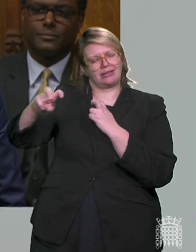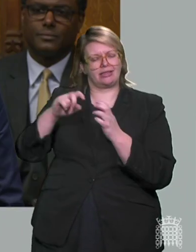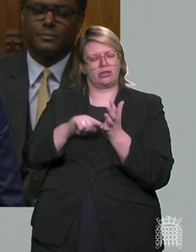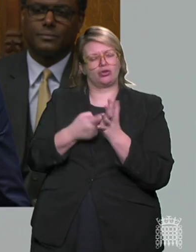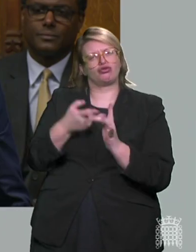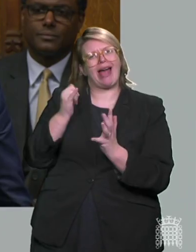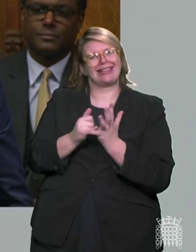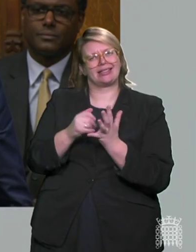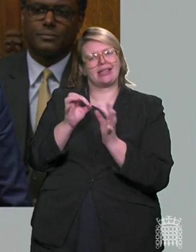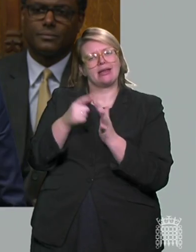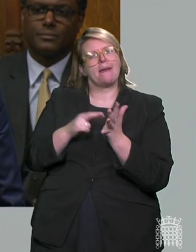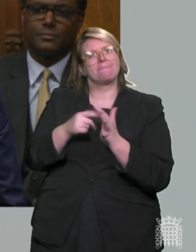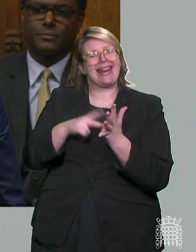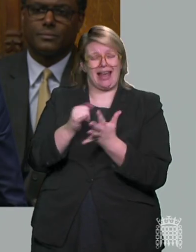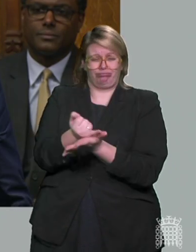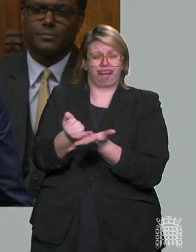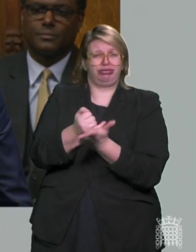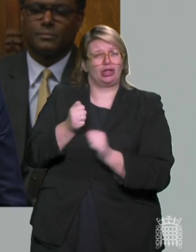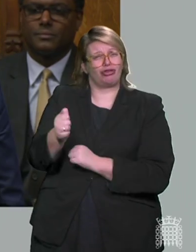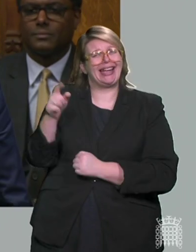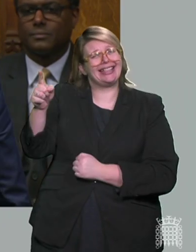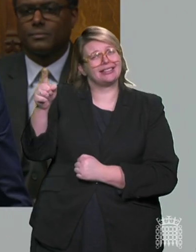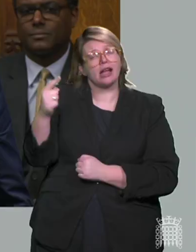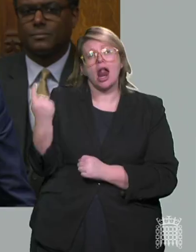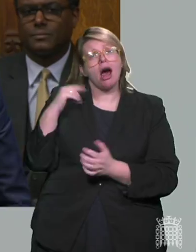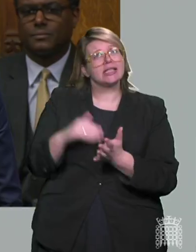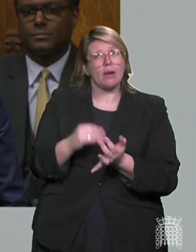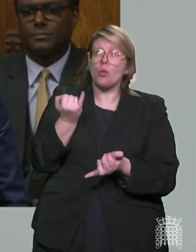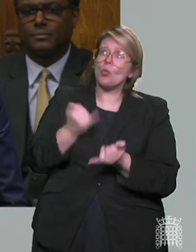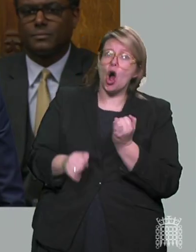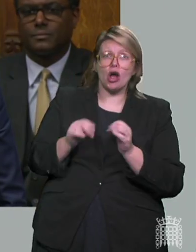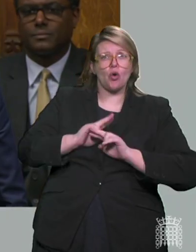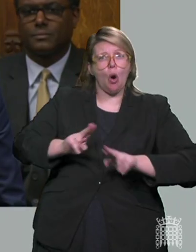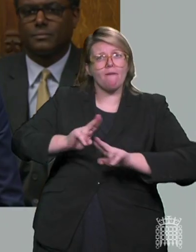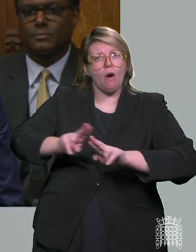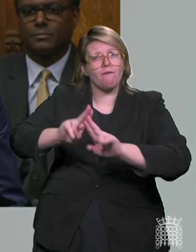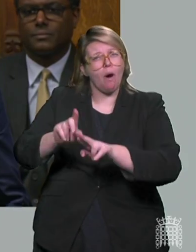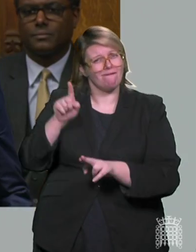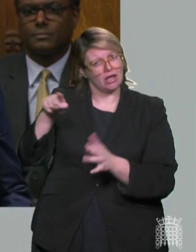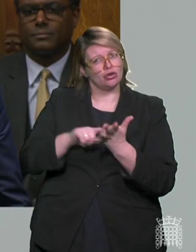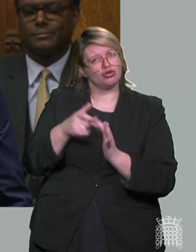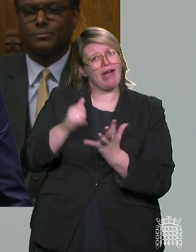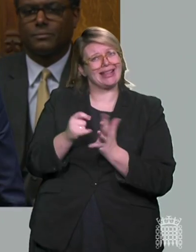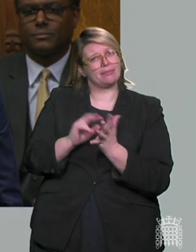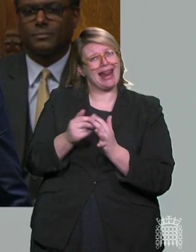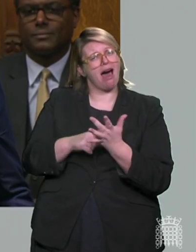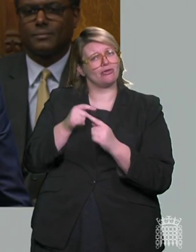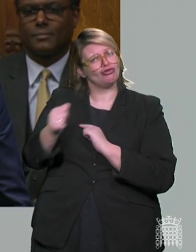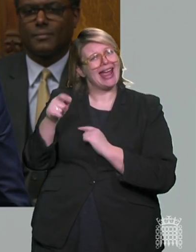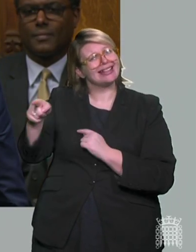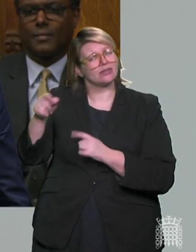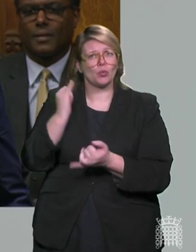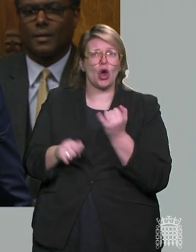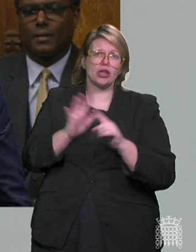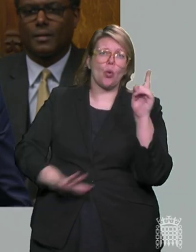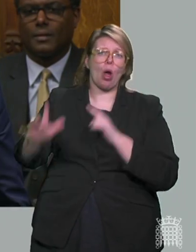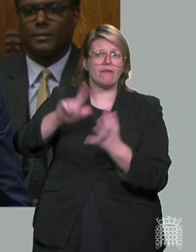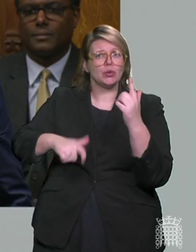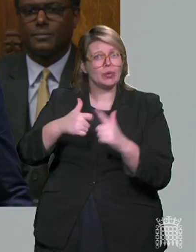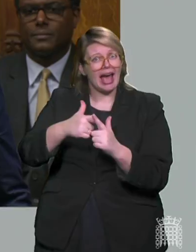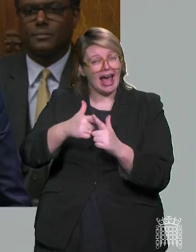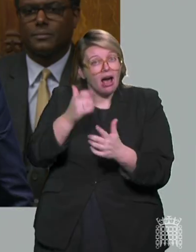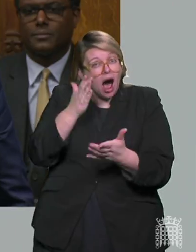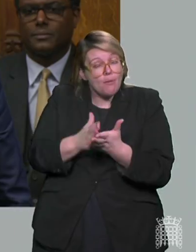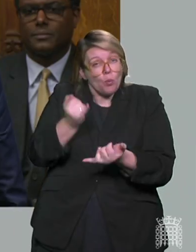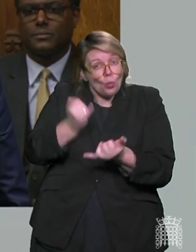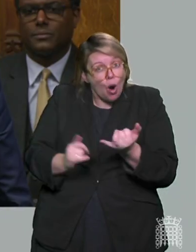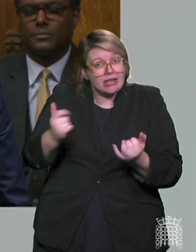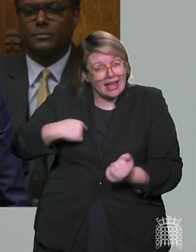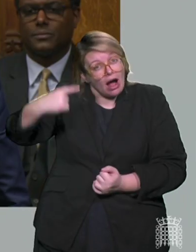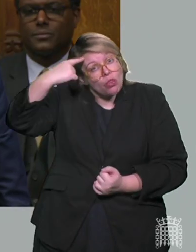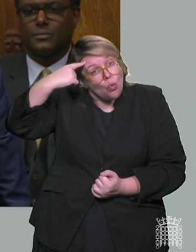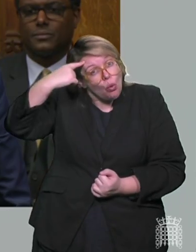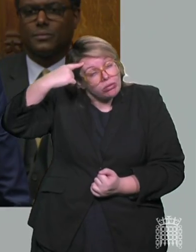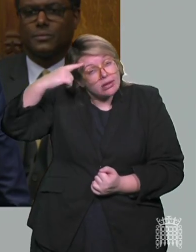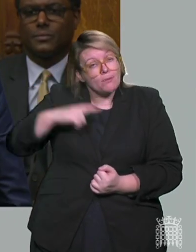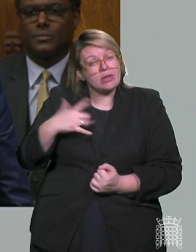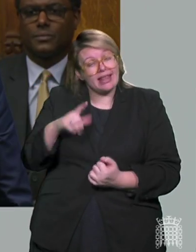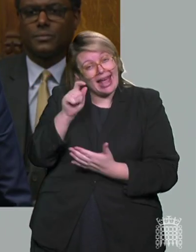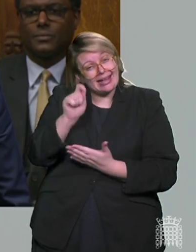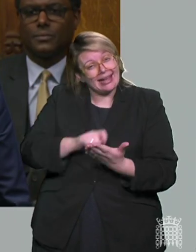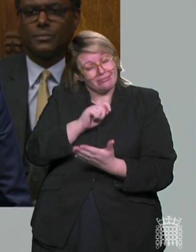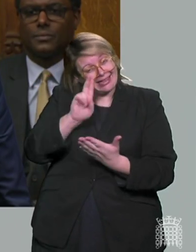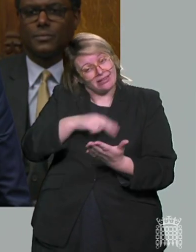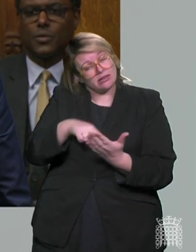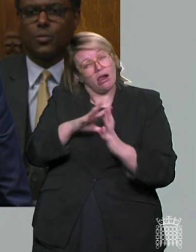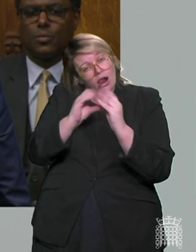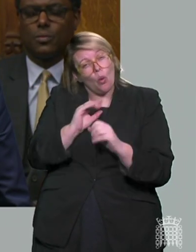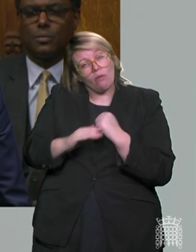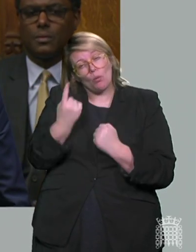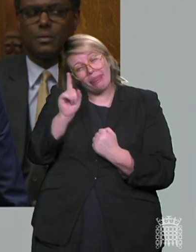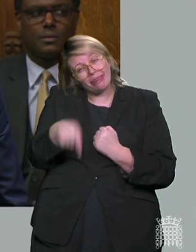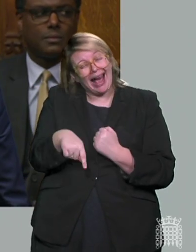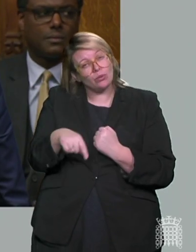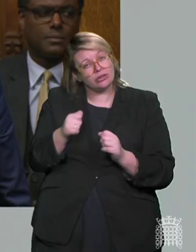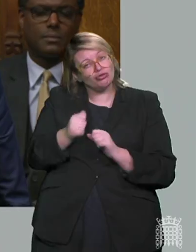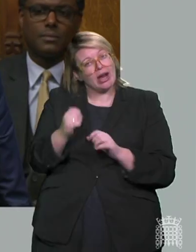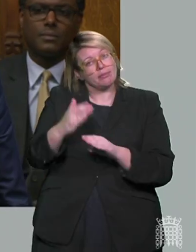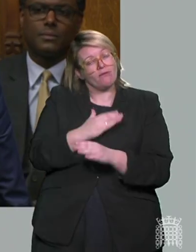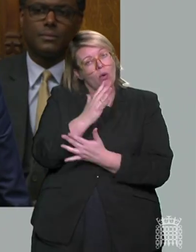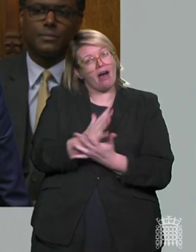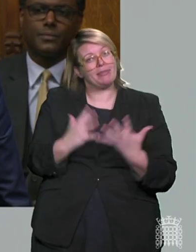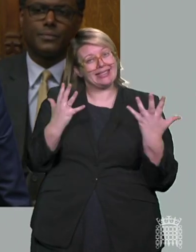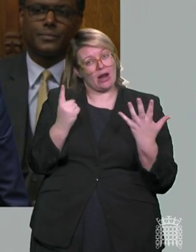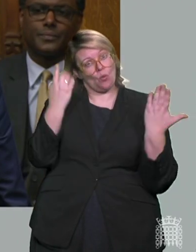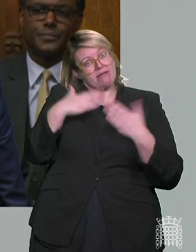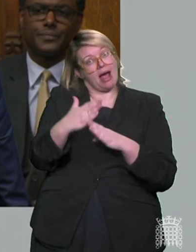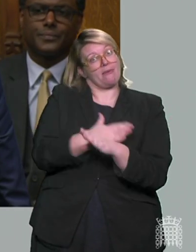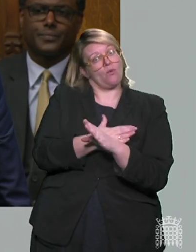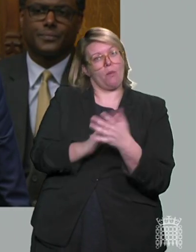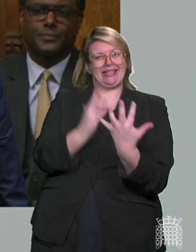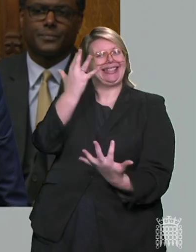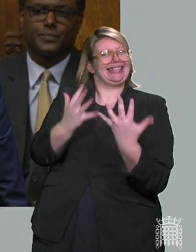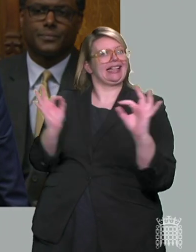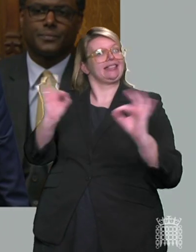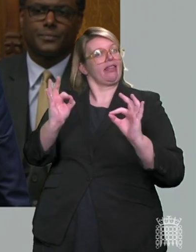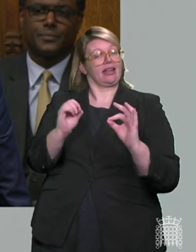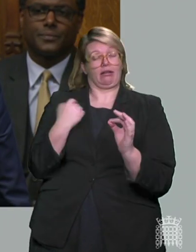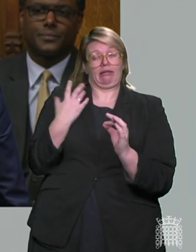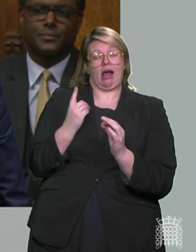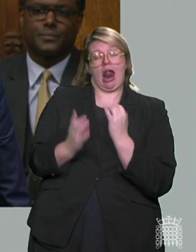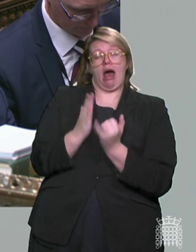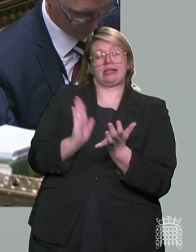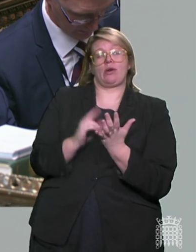Last month, TransPennine had the largest number of cancellations of any service provider in the UK, but it turns out that even that figure was fiddled, because TransPennine had cancelled over 1,000 trains before 10.30 the night before so that they would not show up in the statistics.